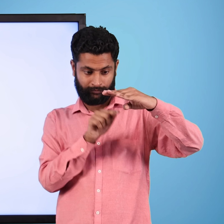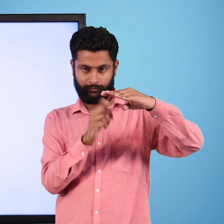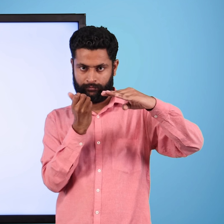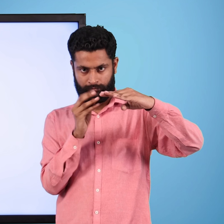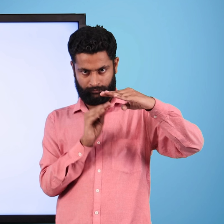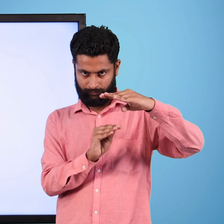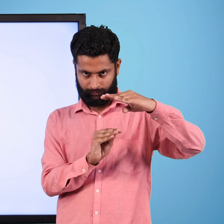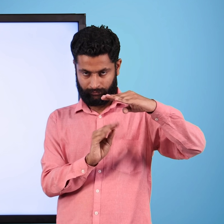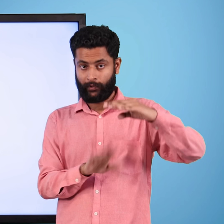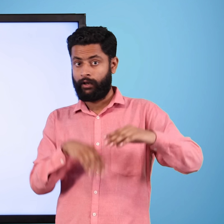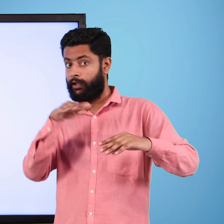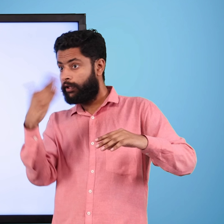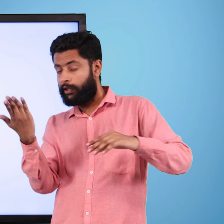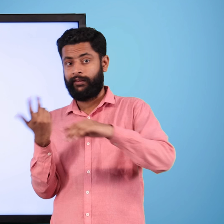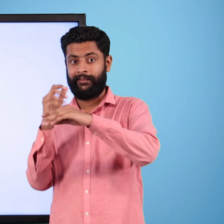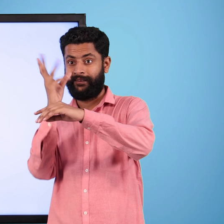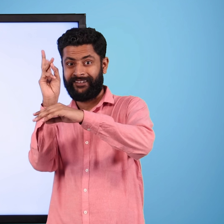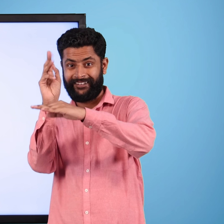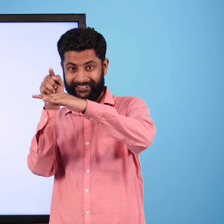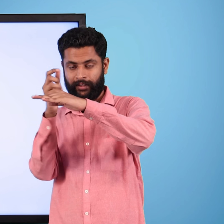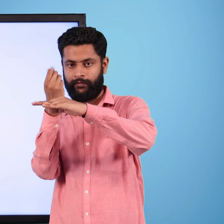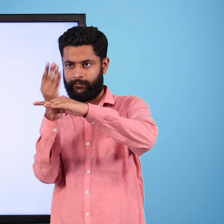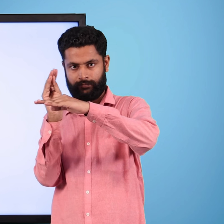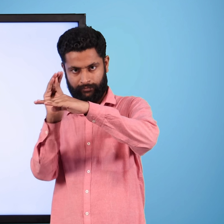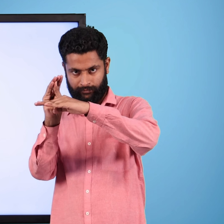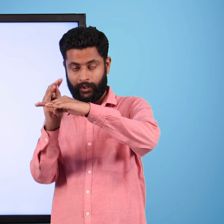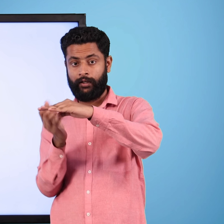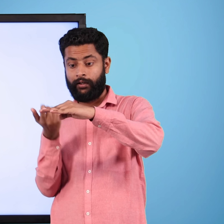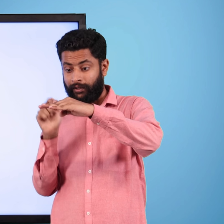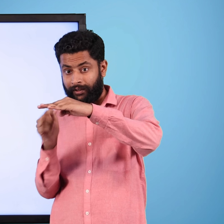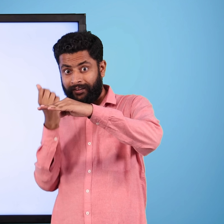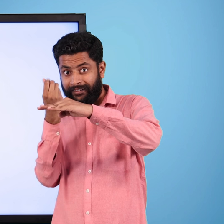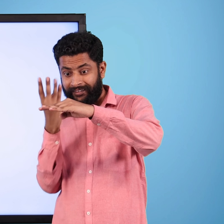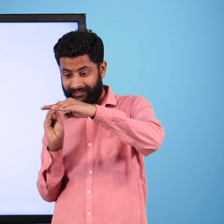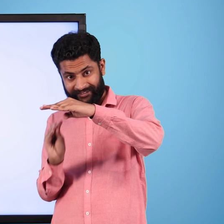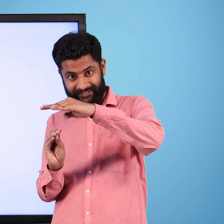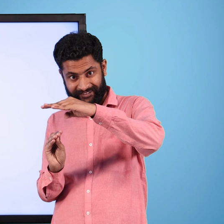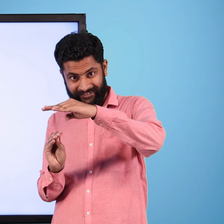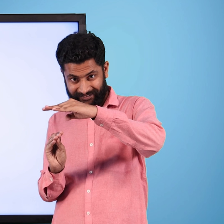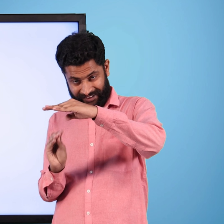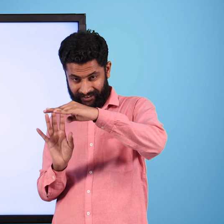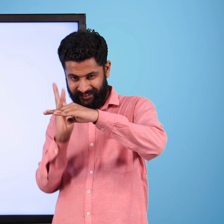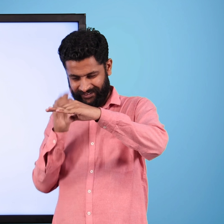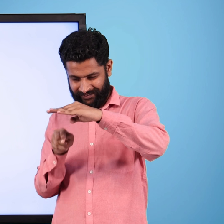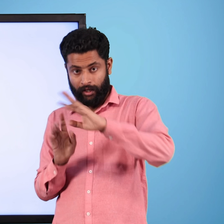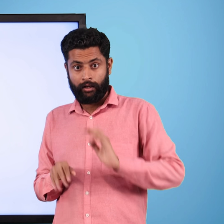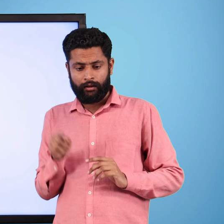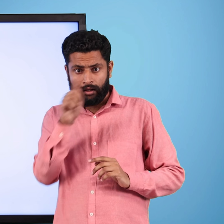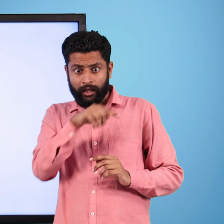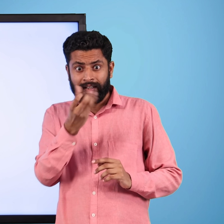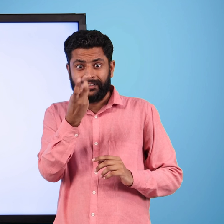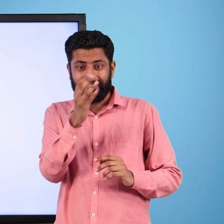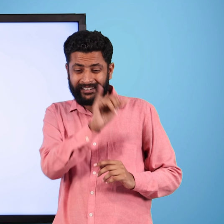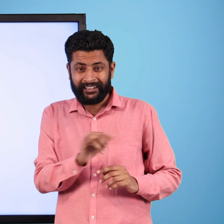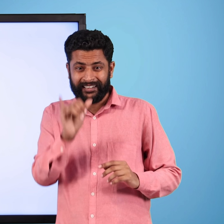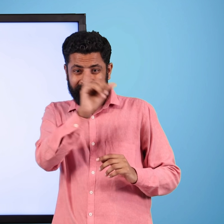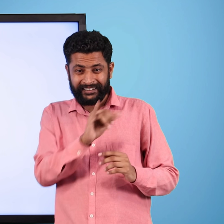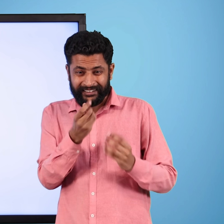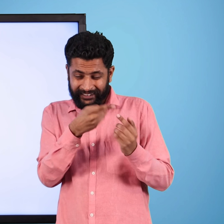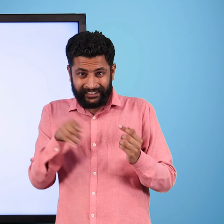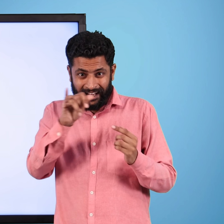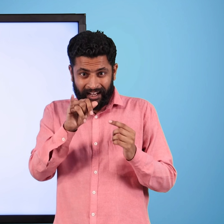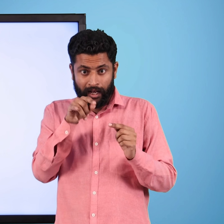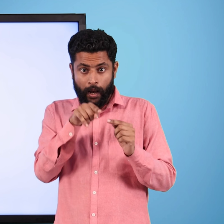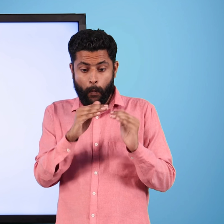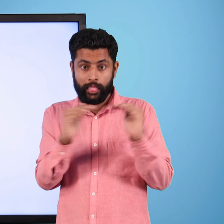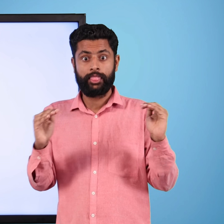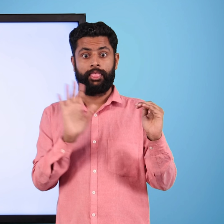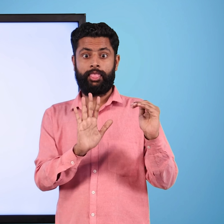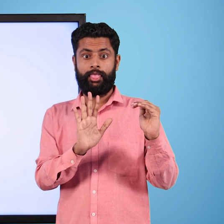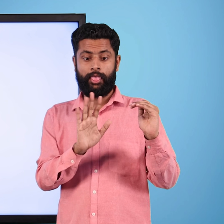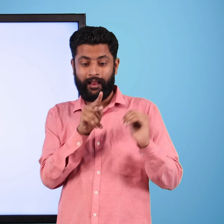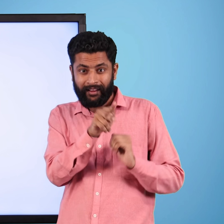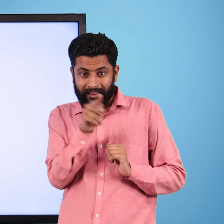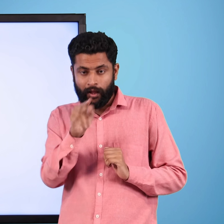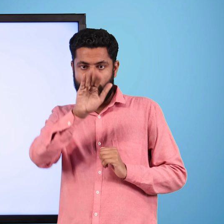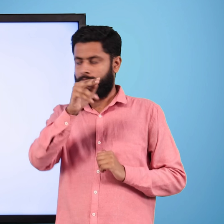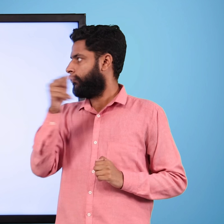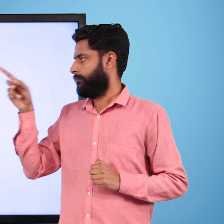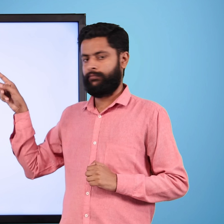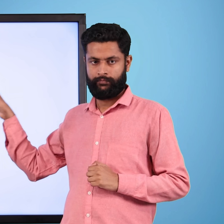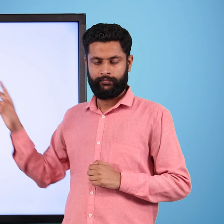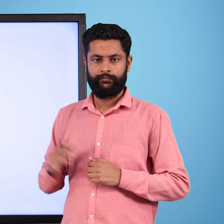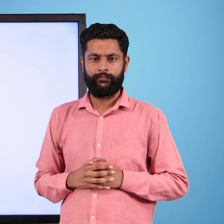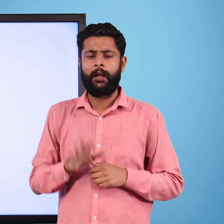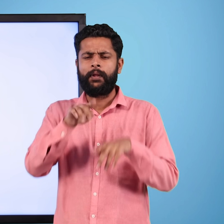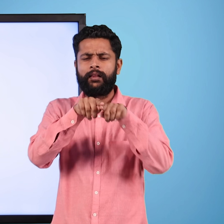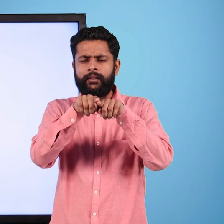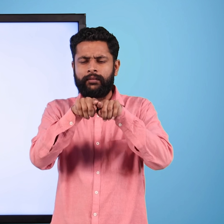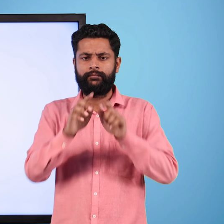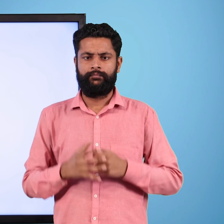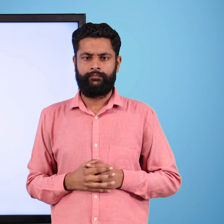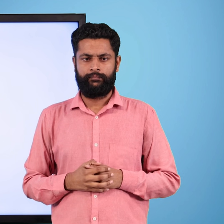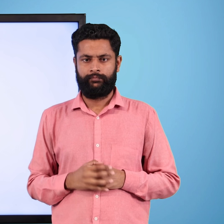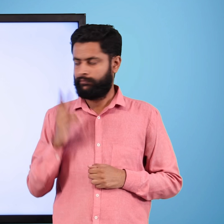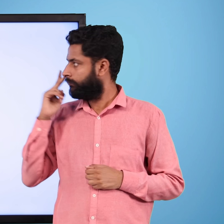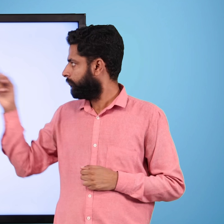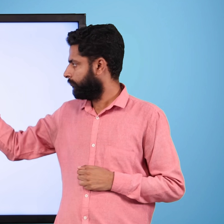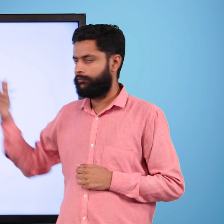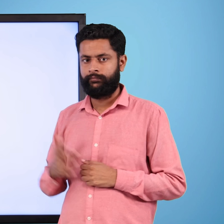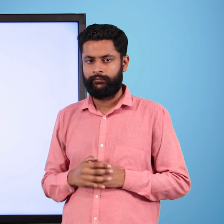is equal to the ratio of the third and the fourth quantities. For example,